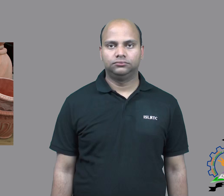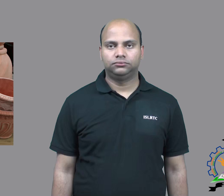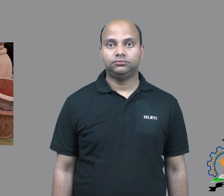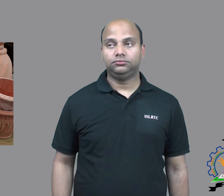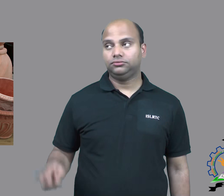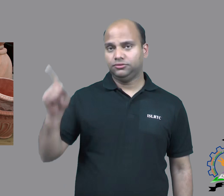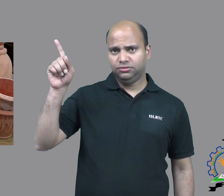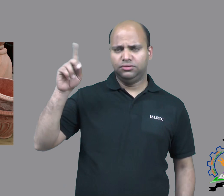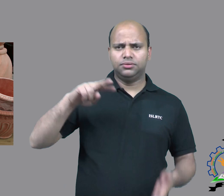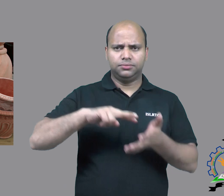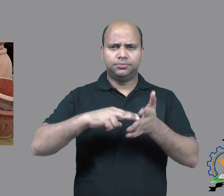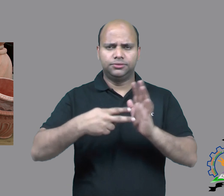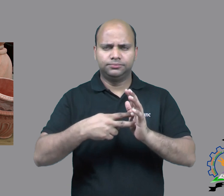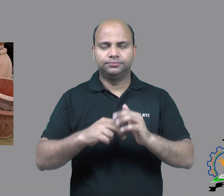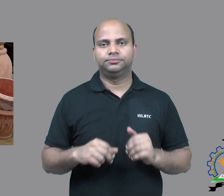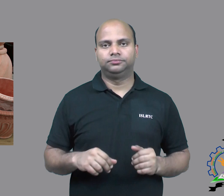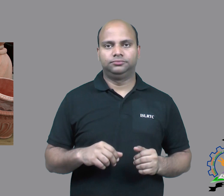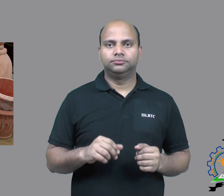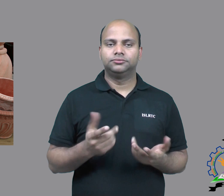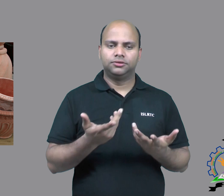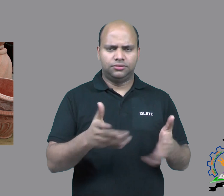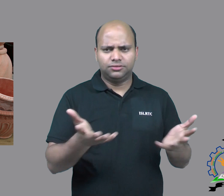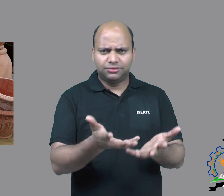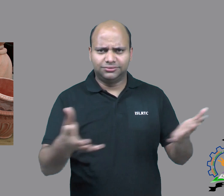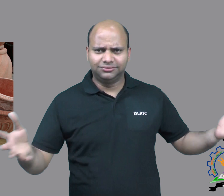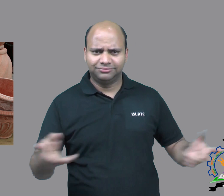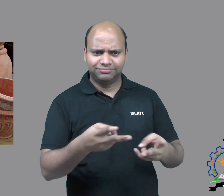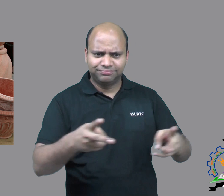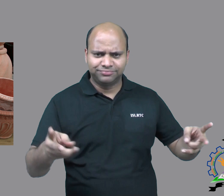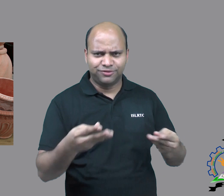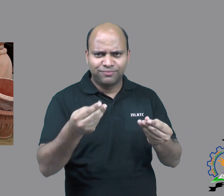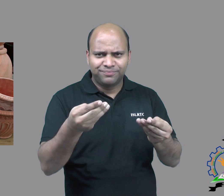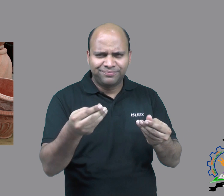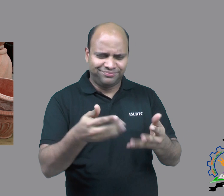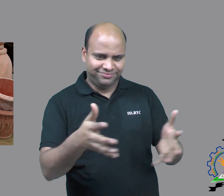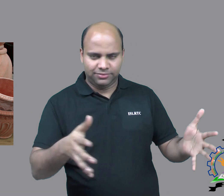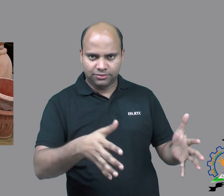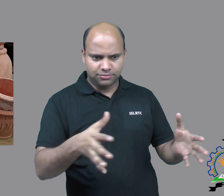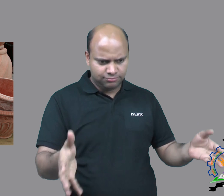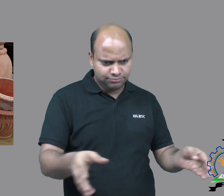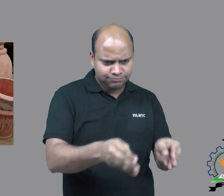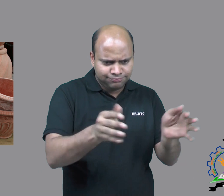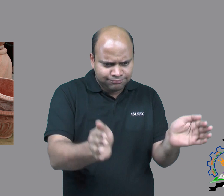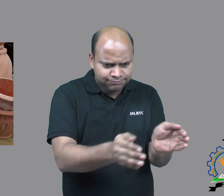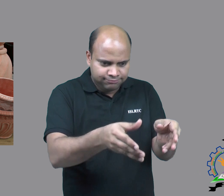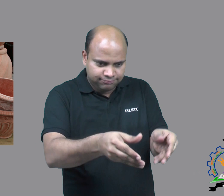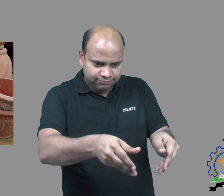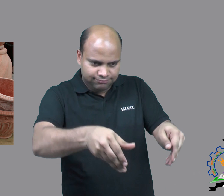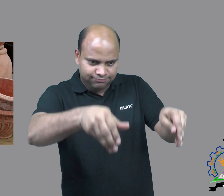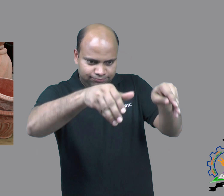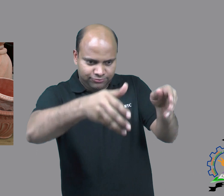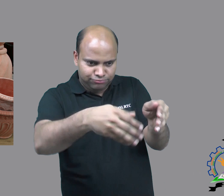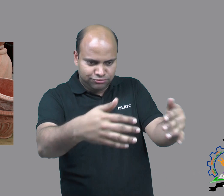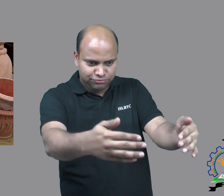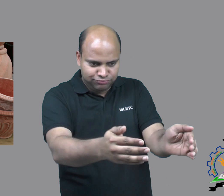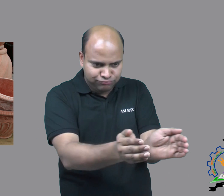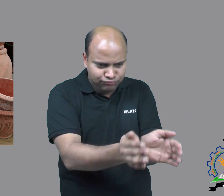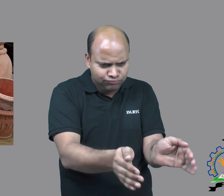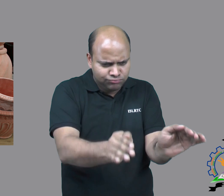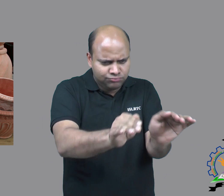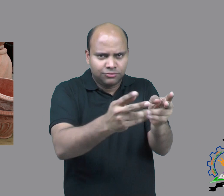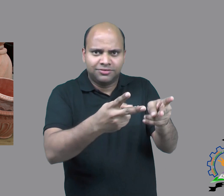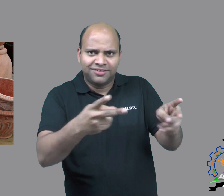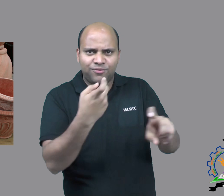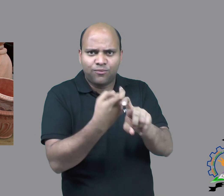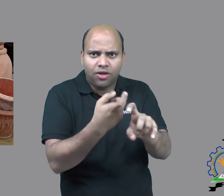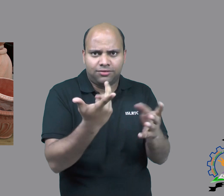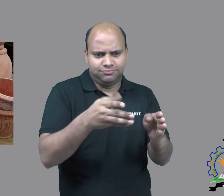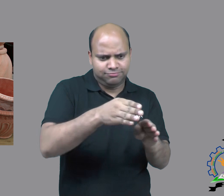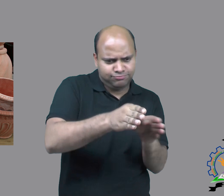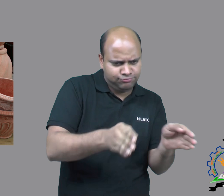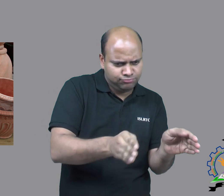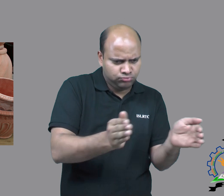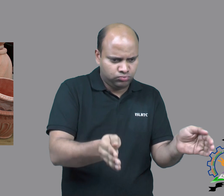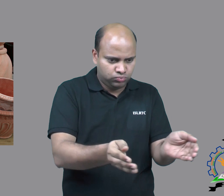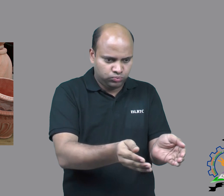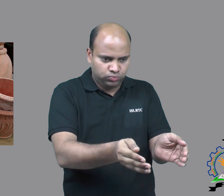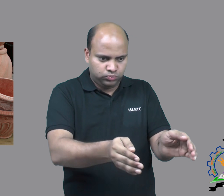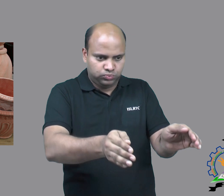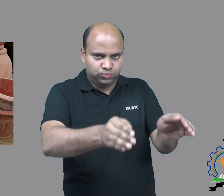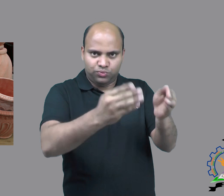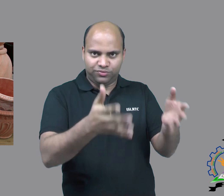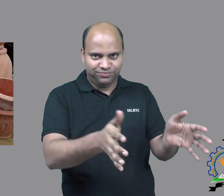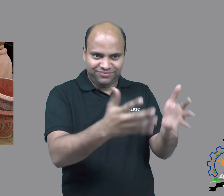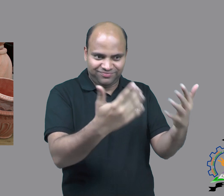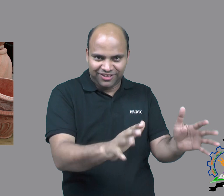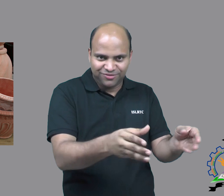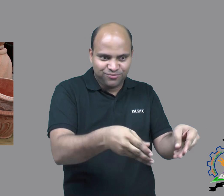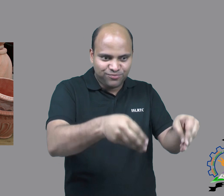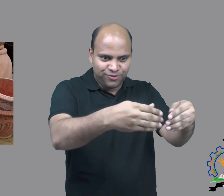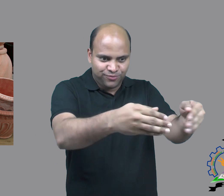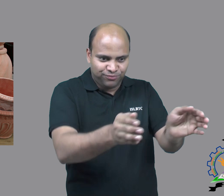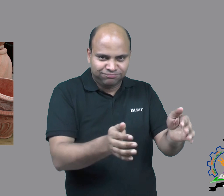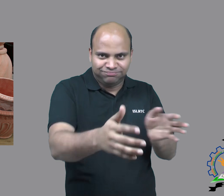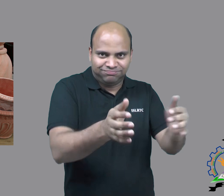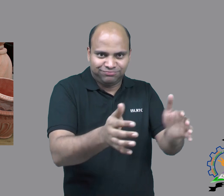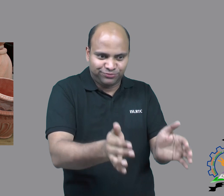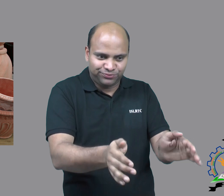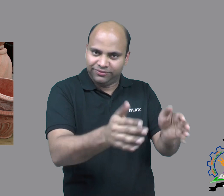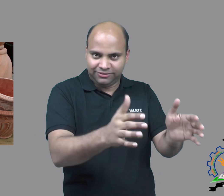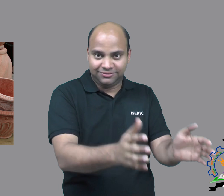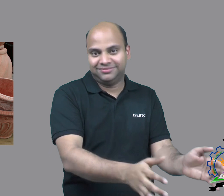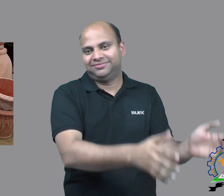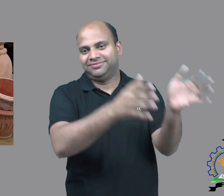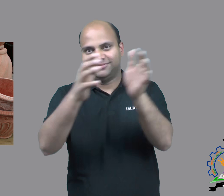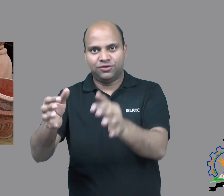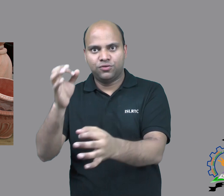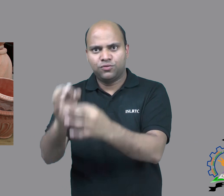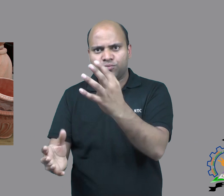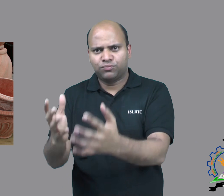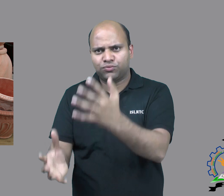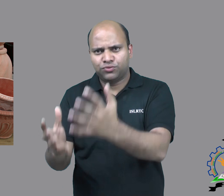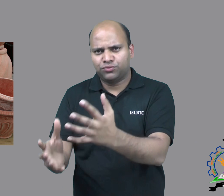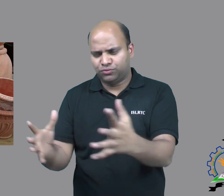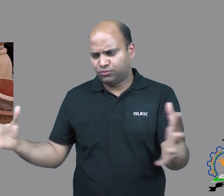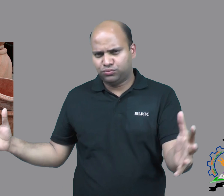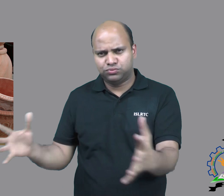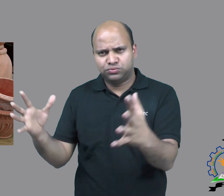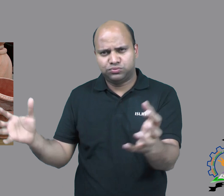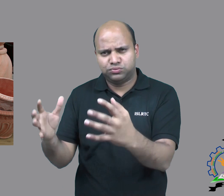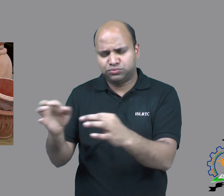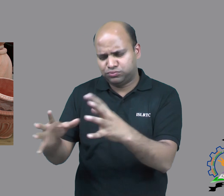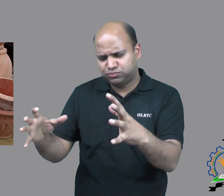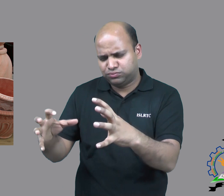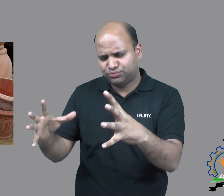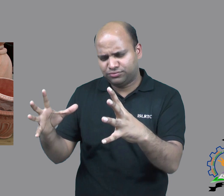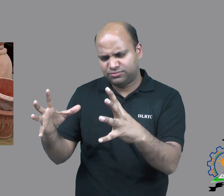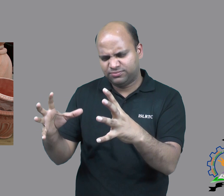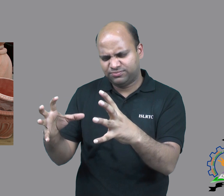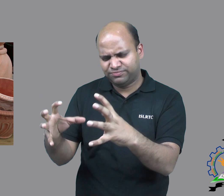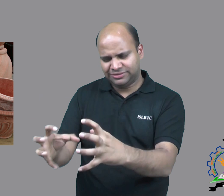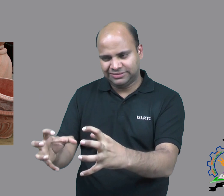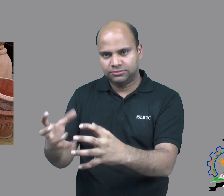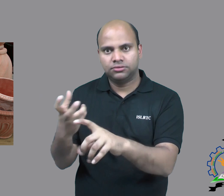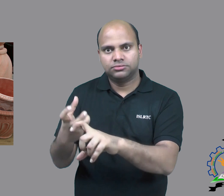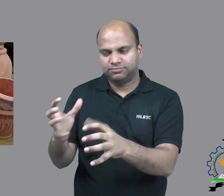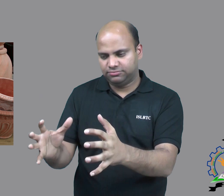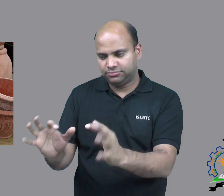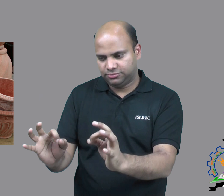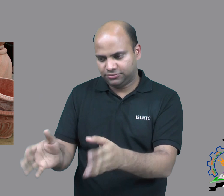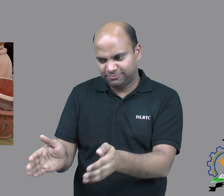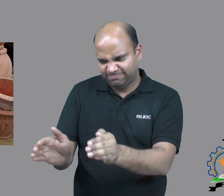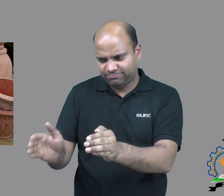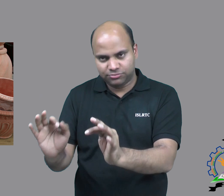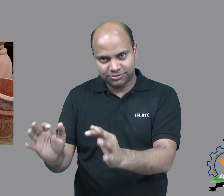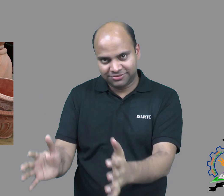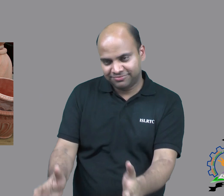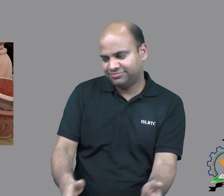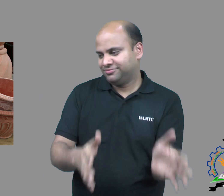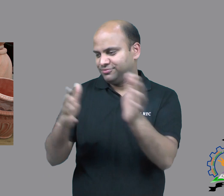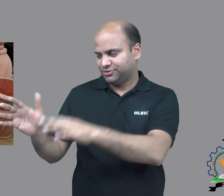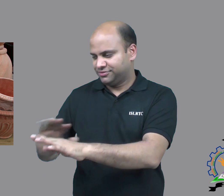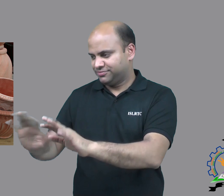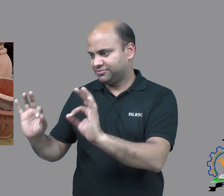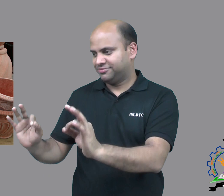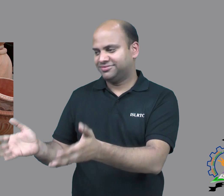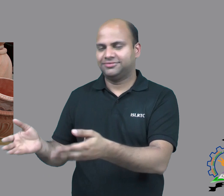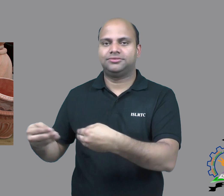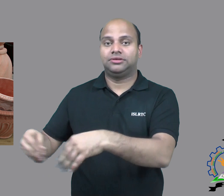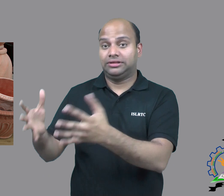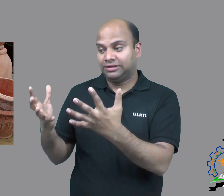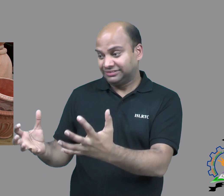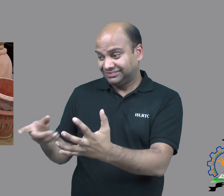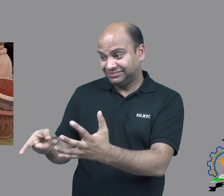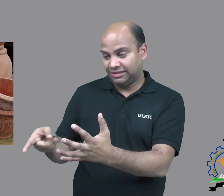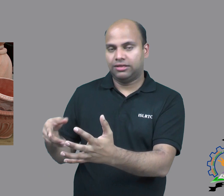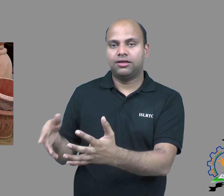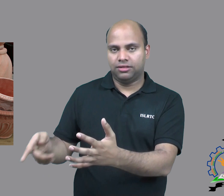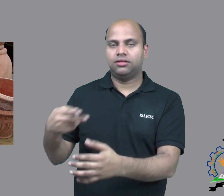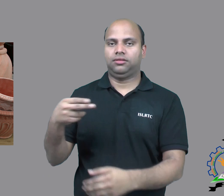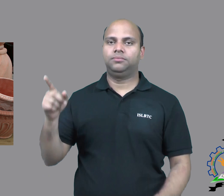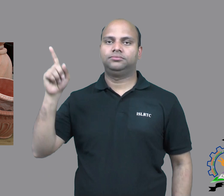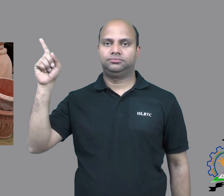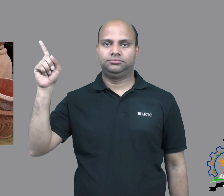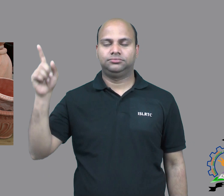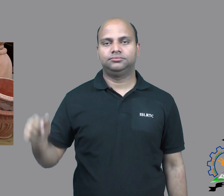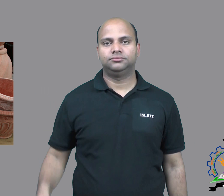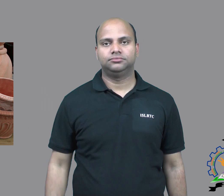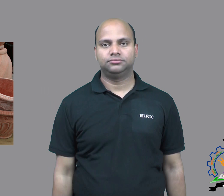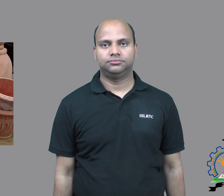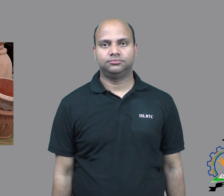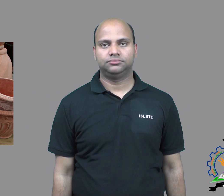Terracotta